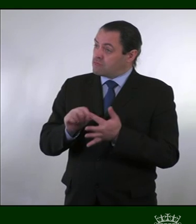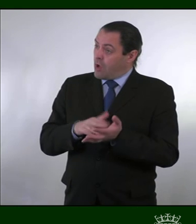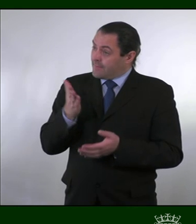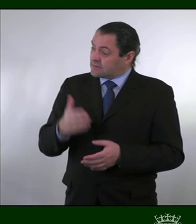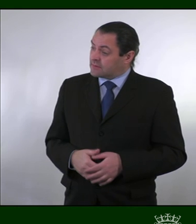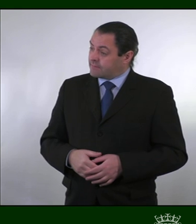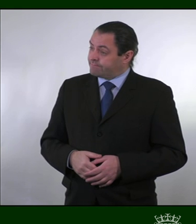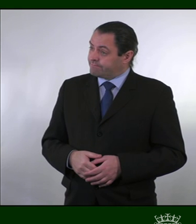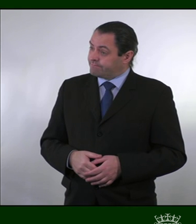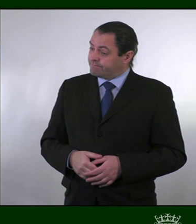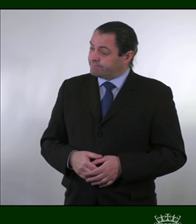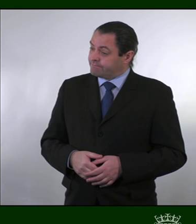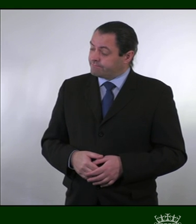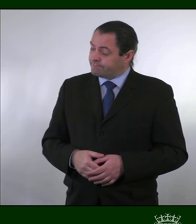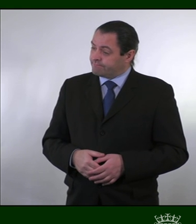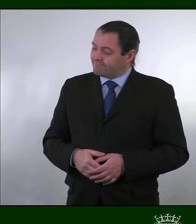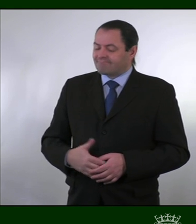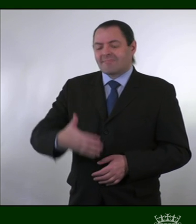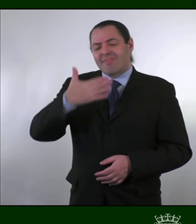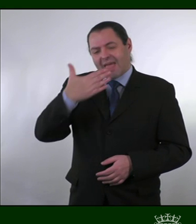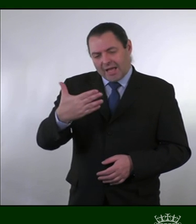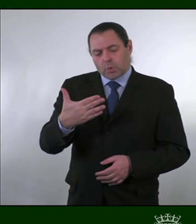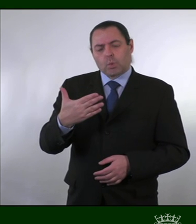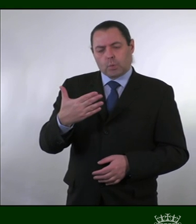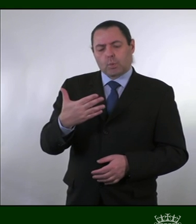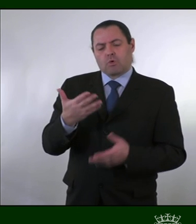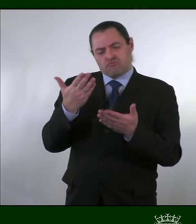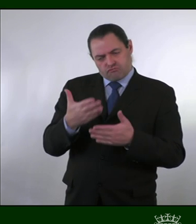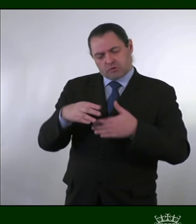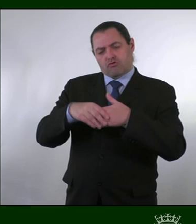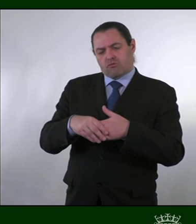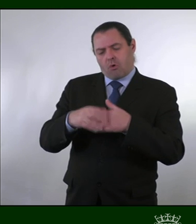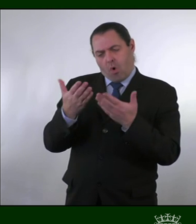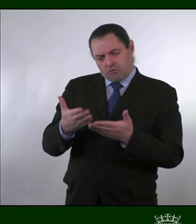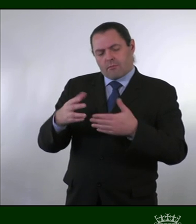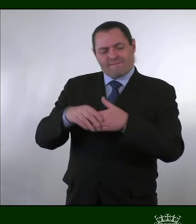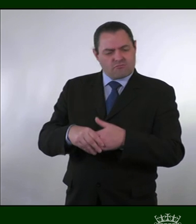I thank my hon. Friend for his very well meant suggestion.